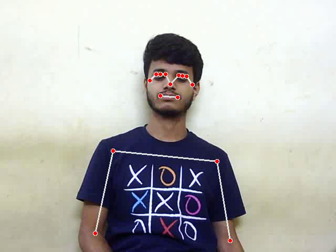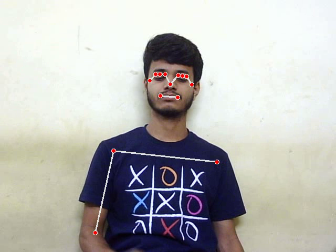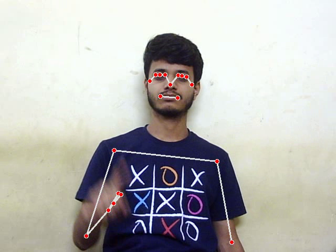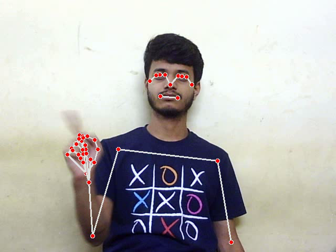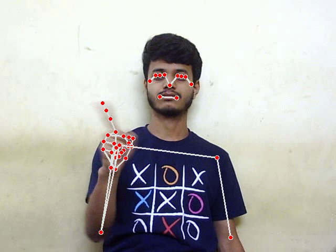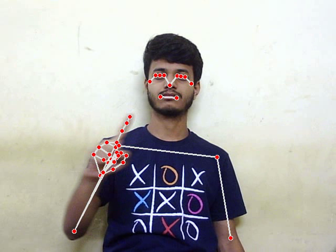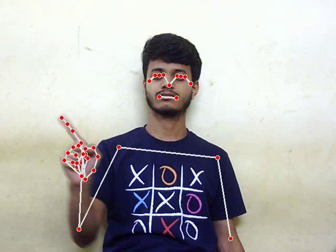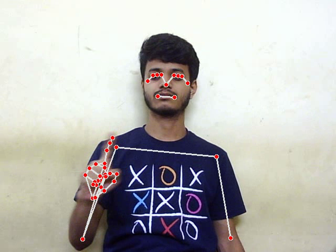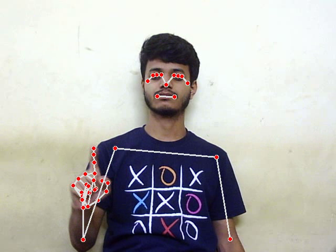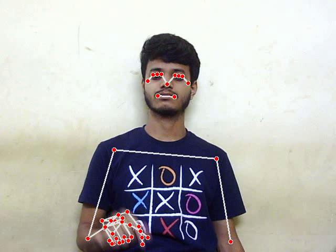where